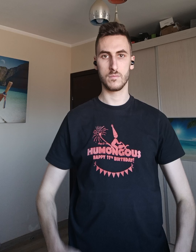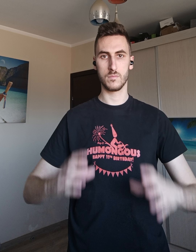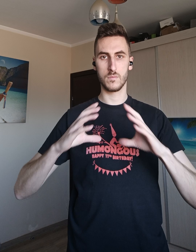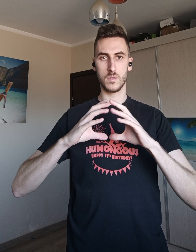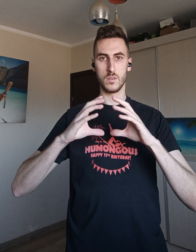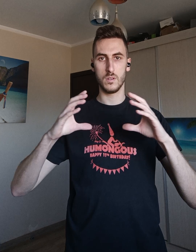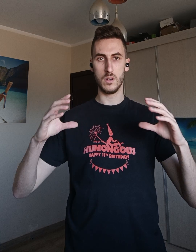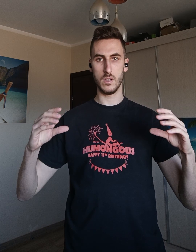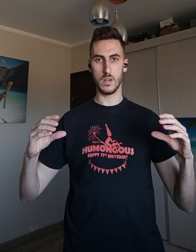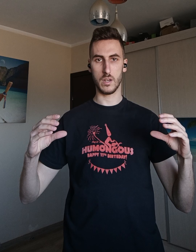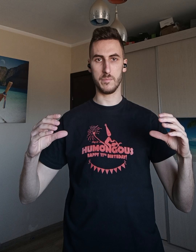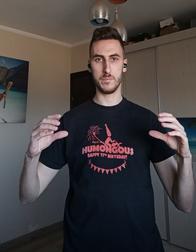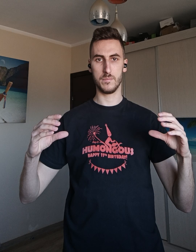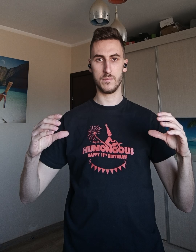לחם